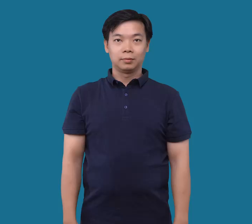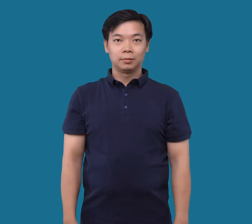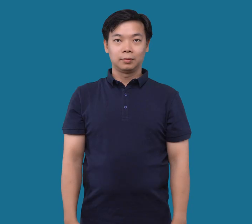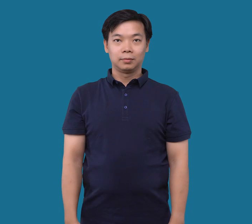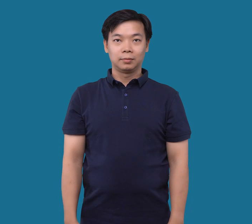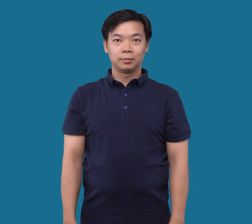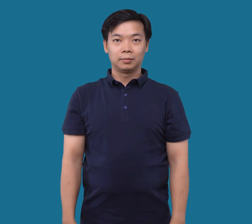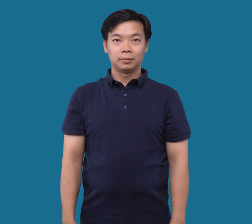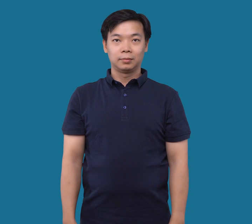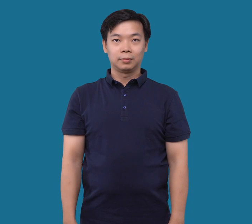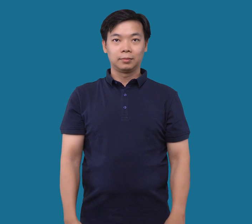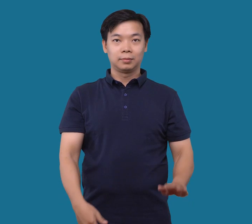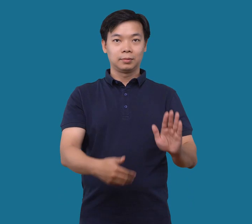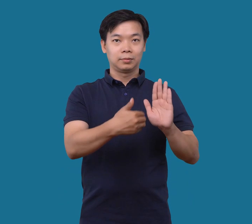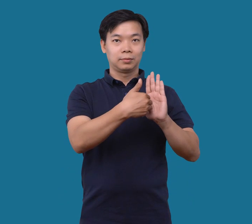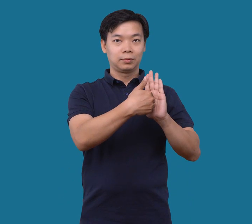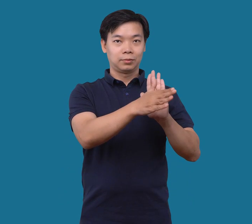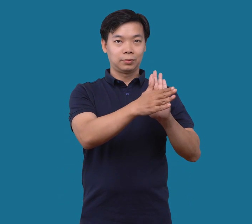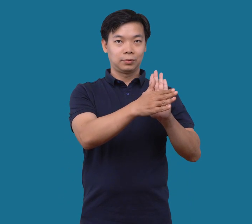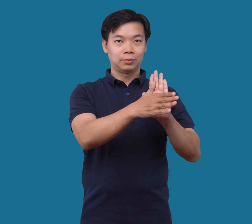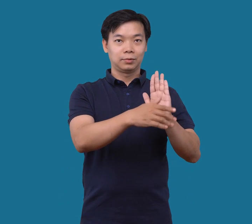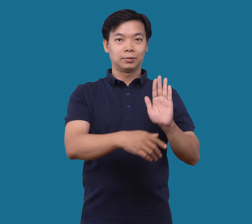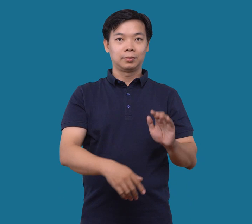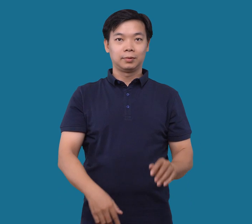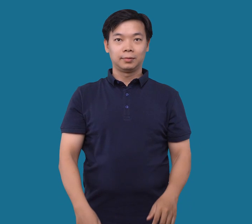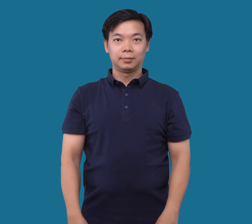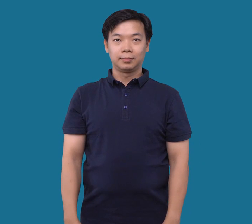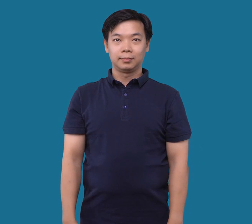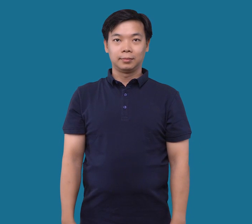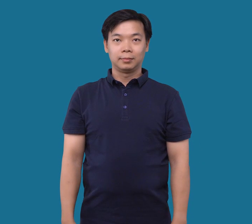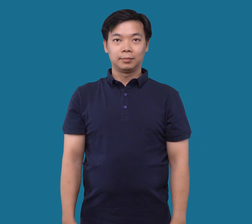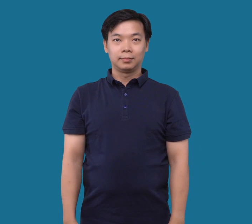bảng trừ